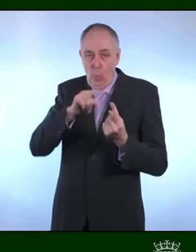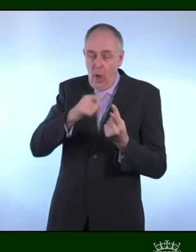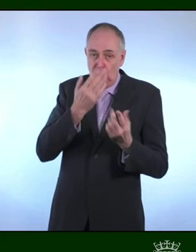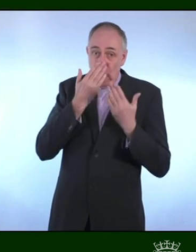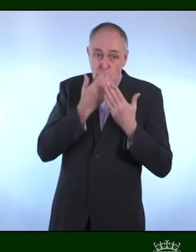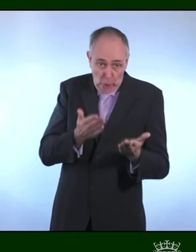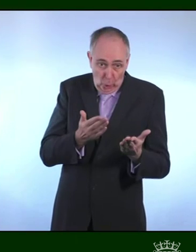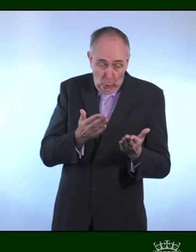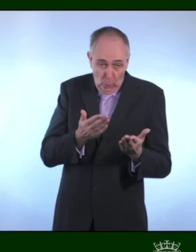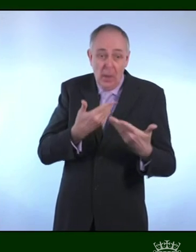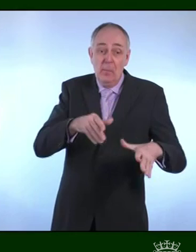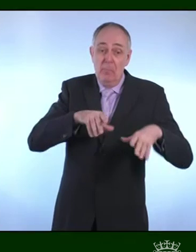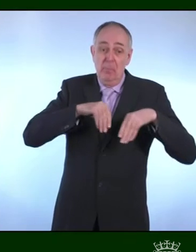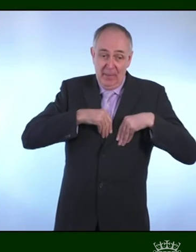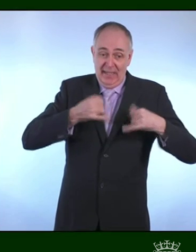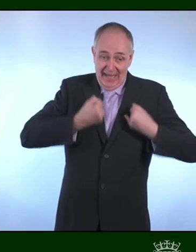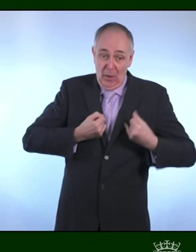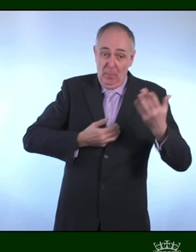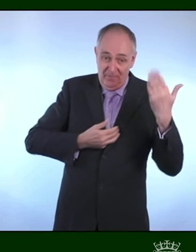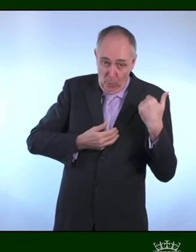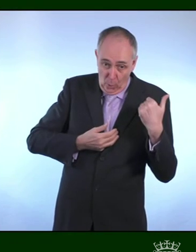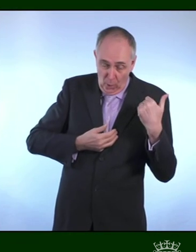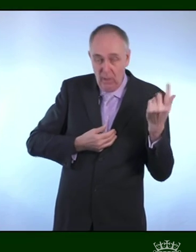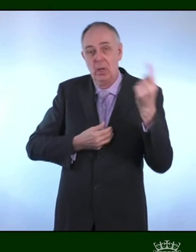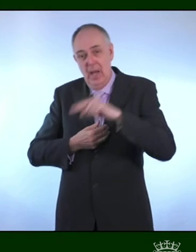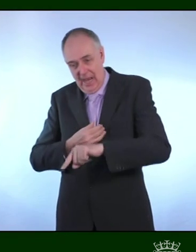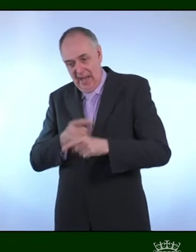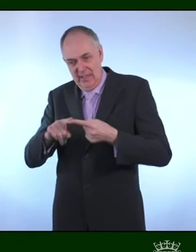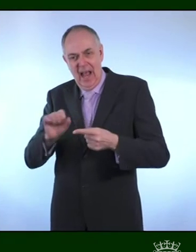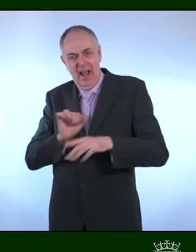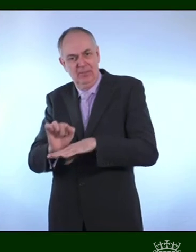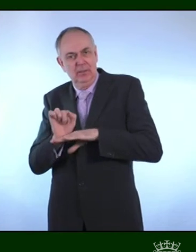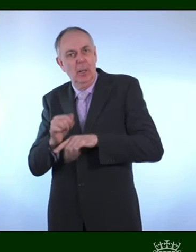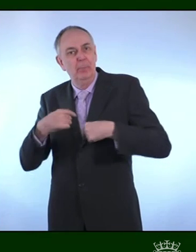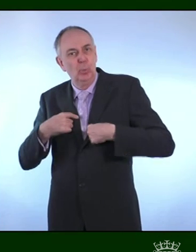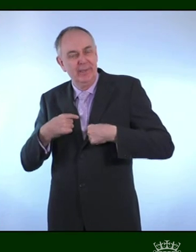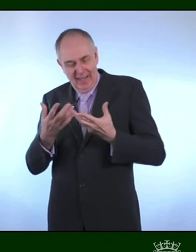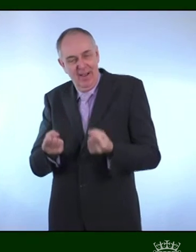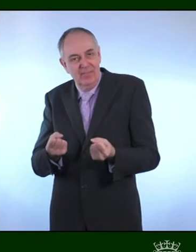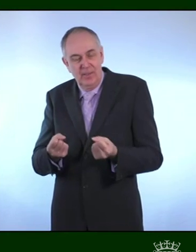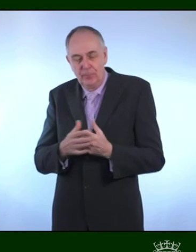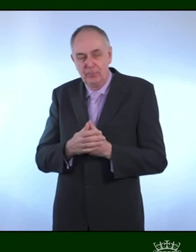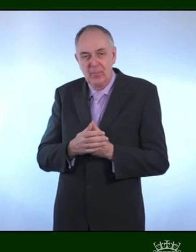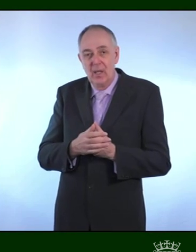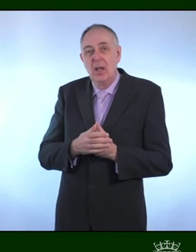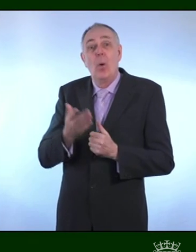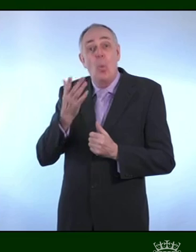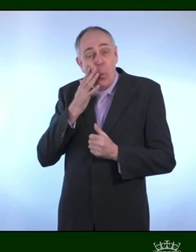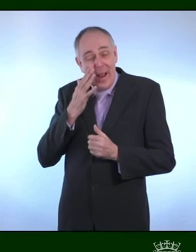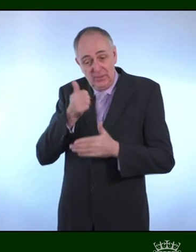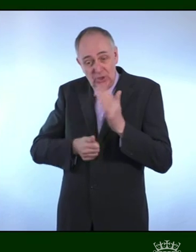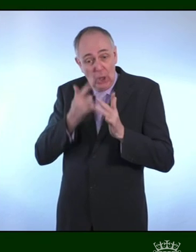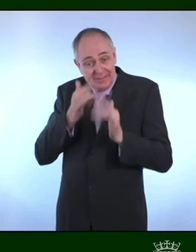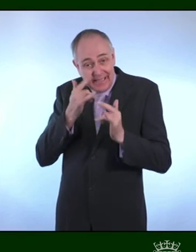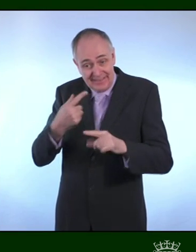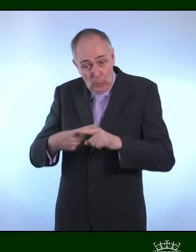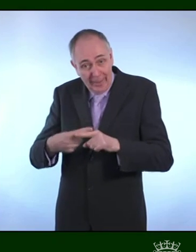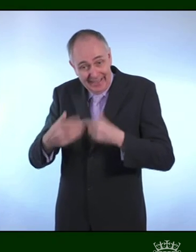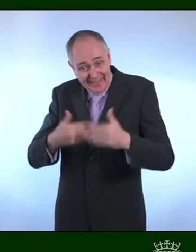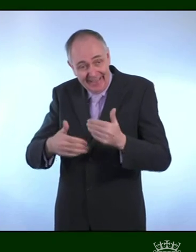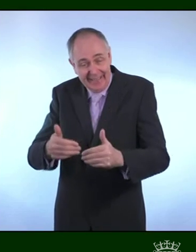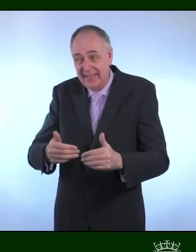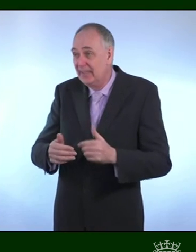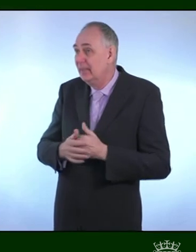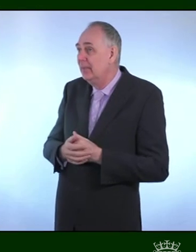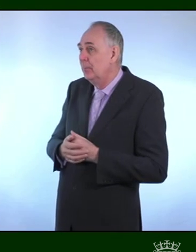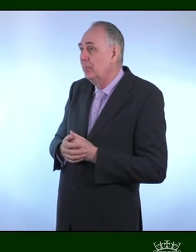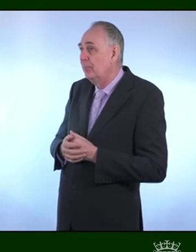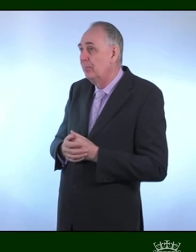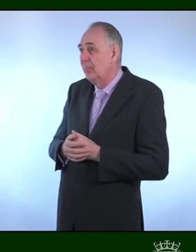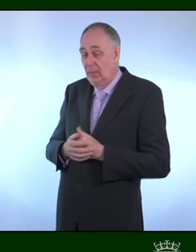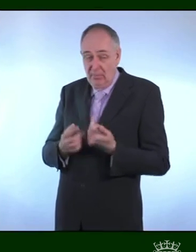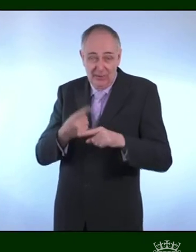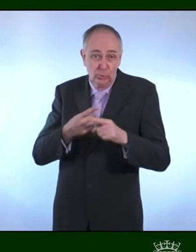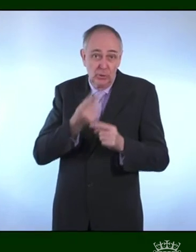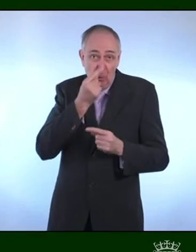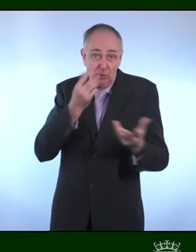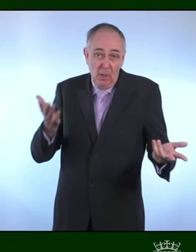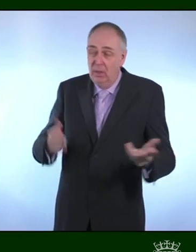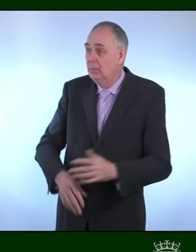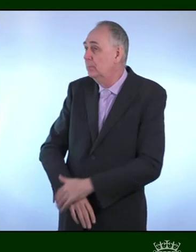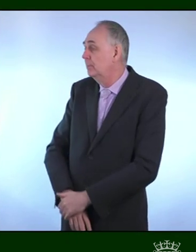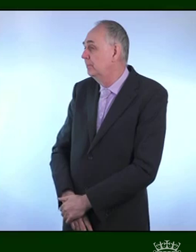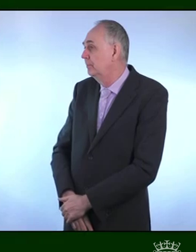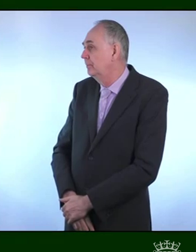On my right honourable Friend’s point, which has been raised several times, about how soon we can get NHS staff and other public sector workers tested in advance to see whether they currently have the disease, the answer is: as soon as we possibly can.